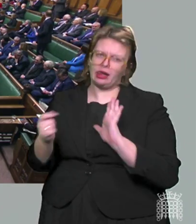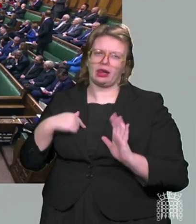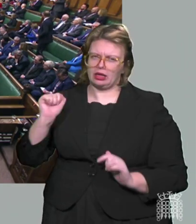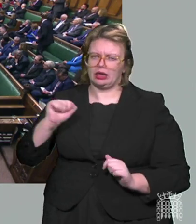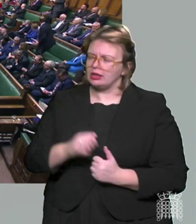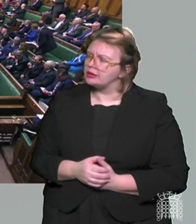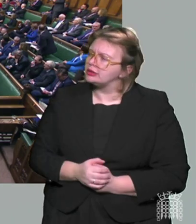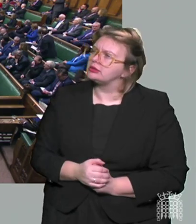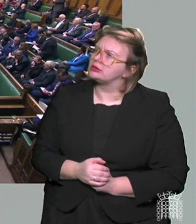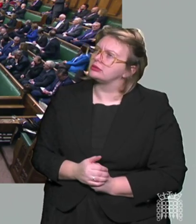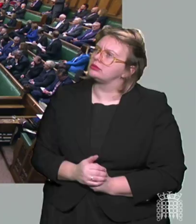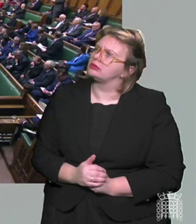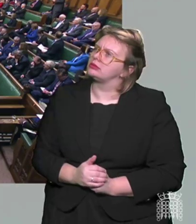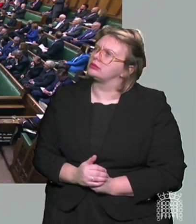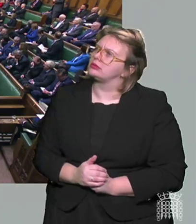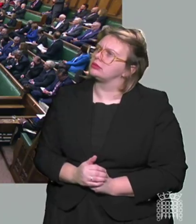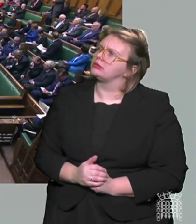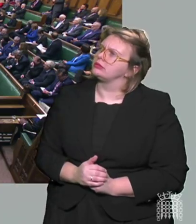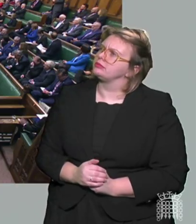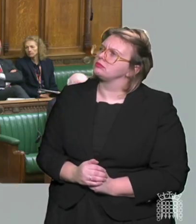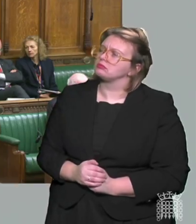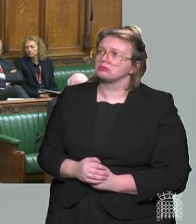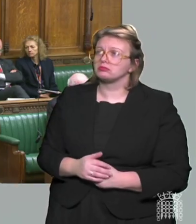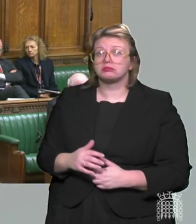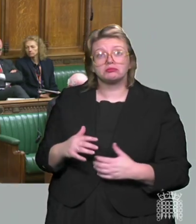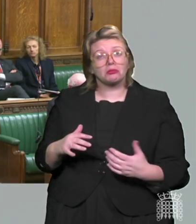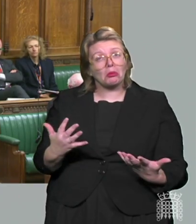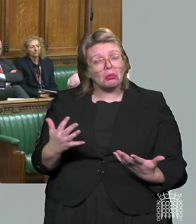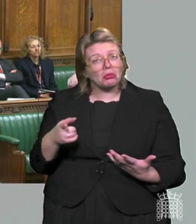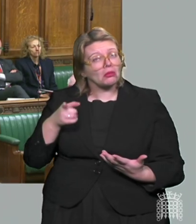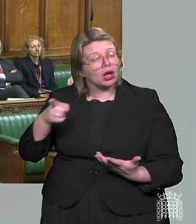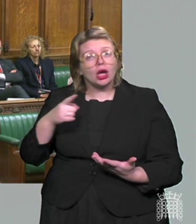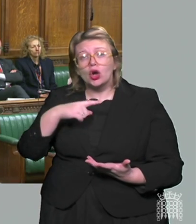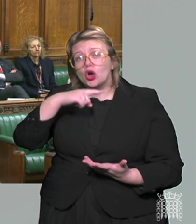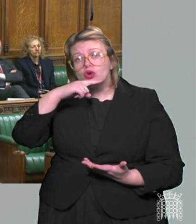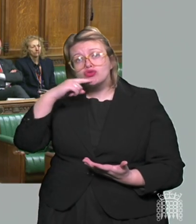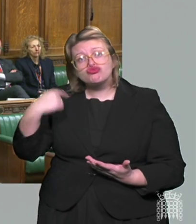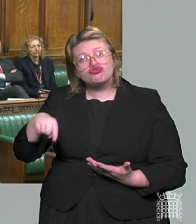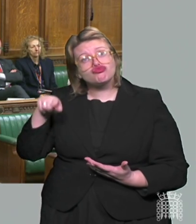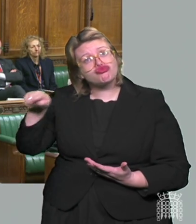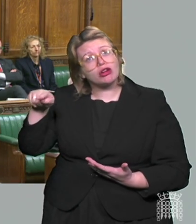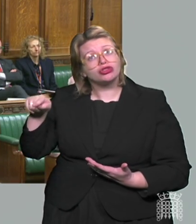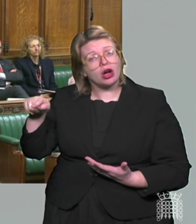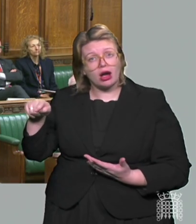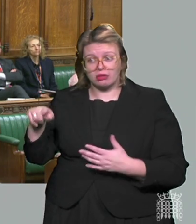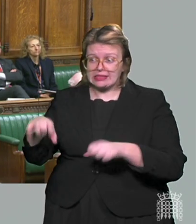Will there be Russian war reparations to Ukraine, and how can the UK support that?